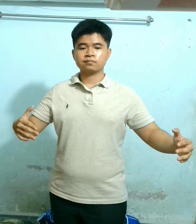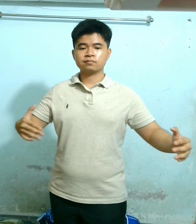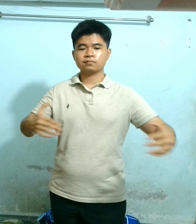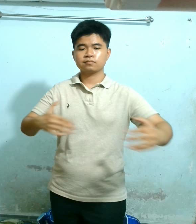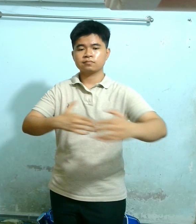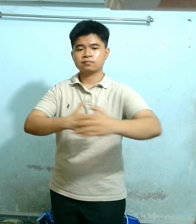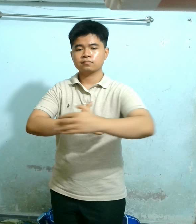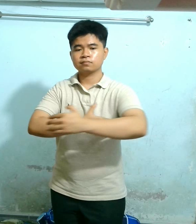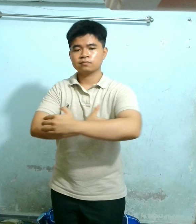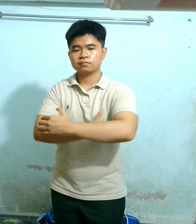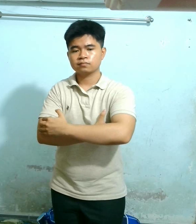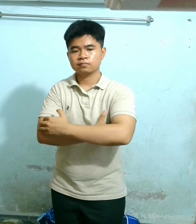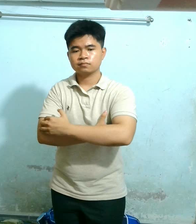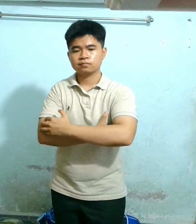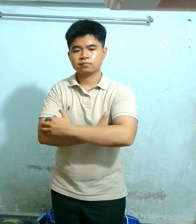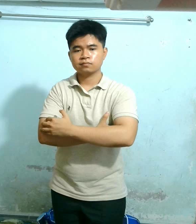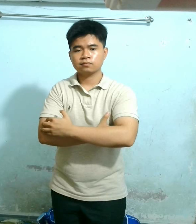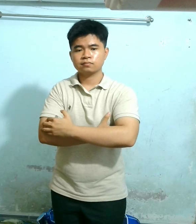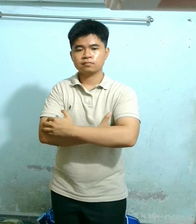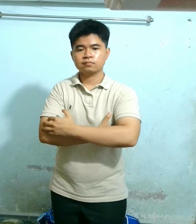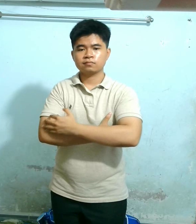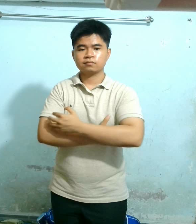om